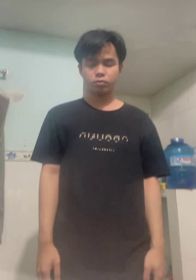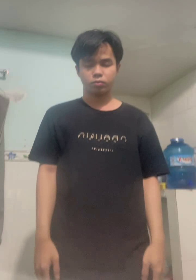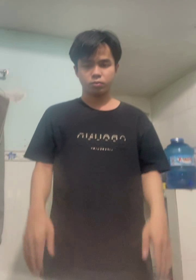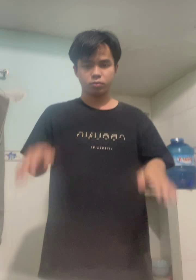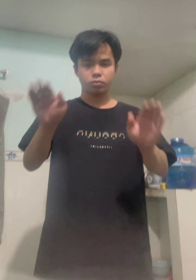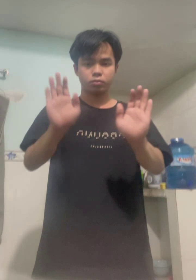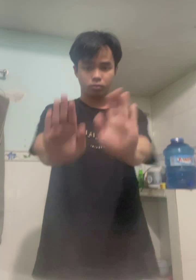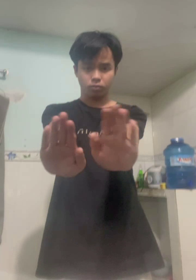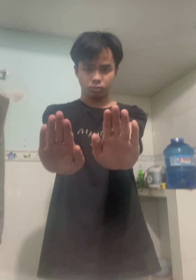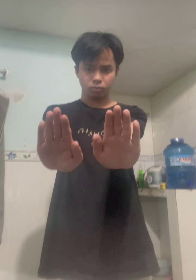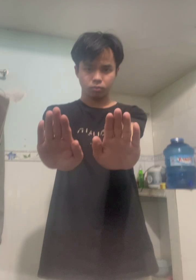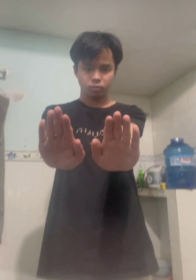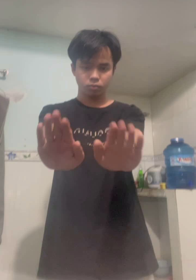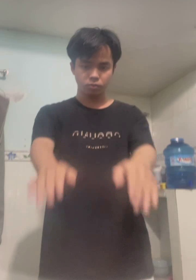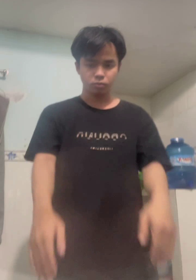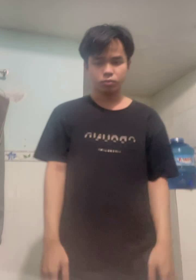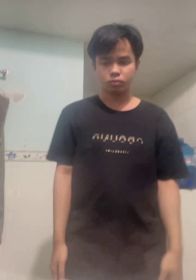dung lai